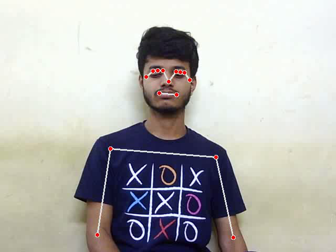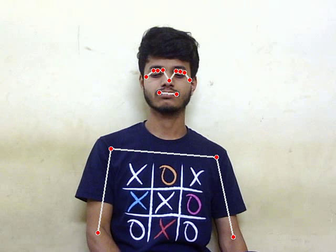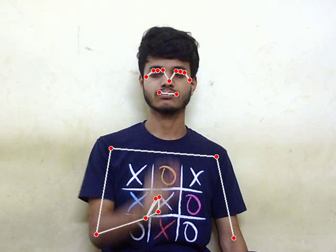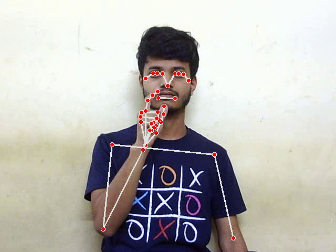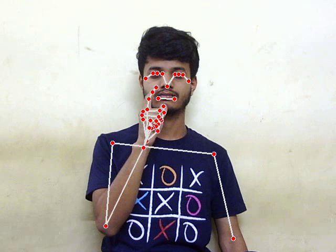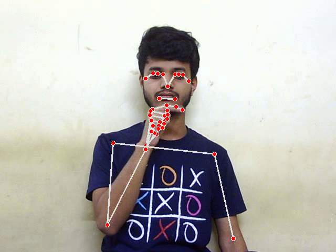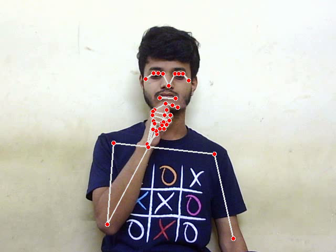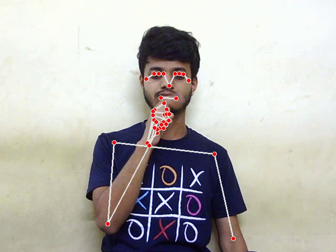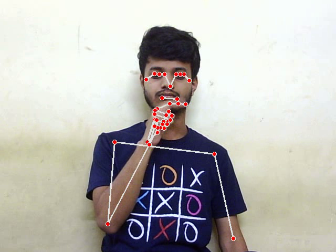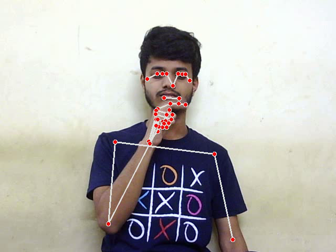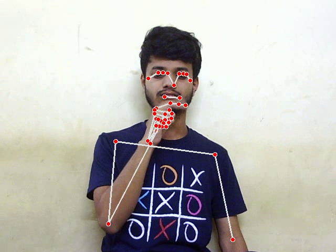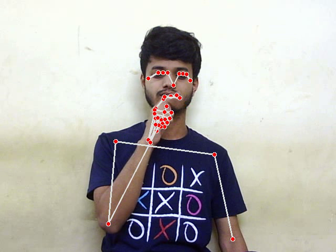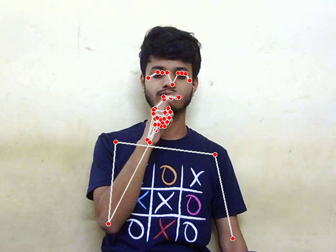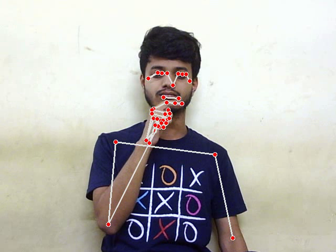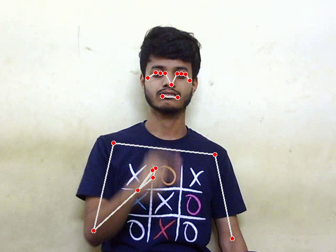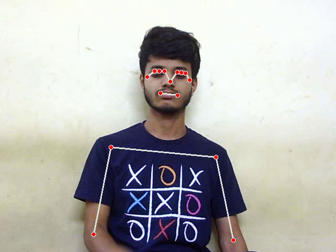who